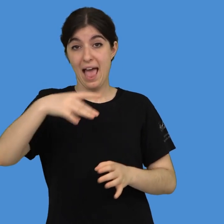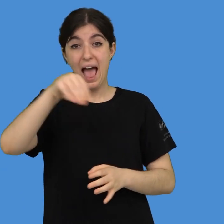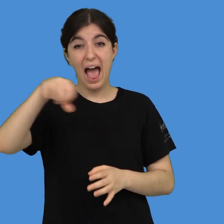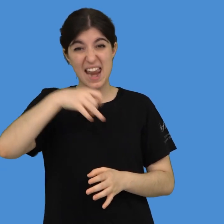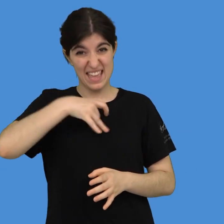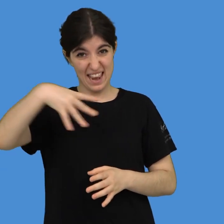azúcar